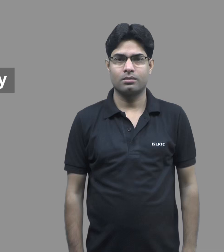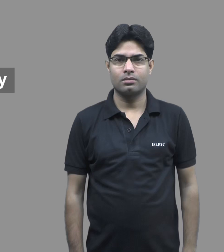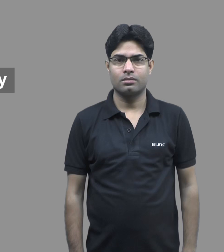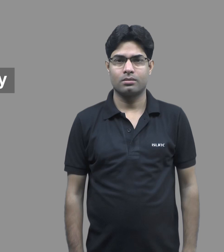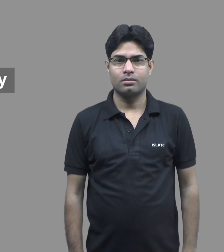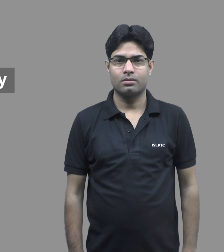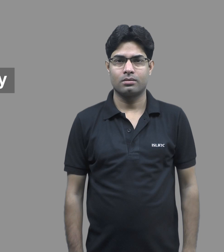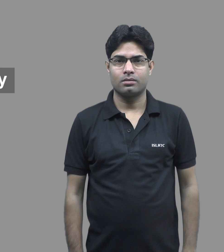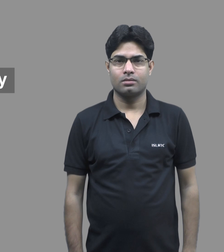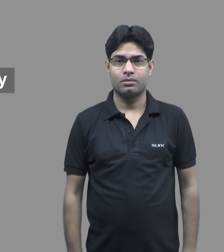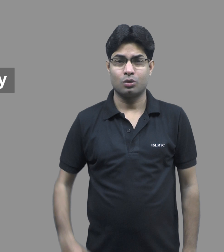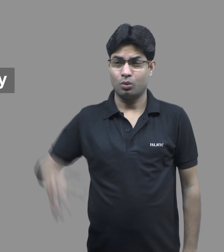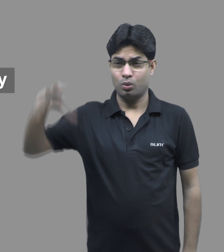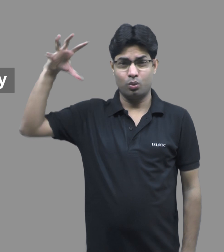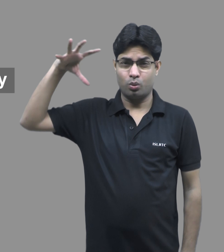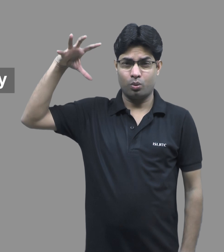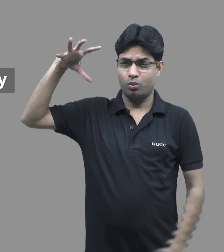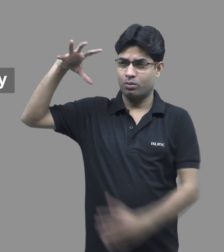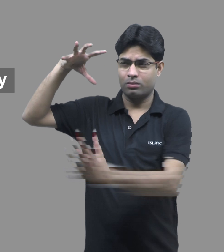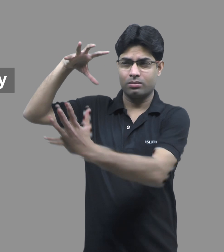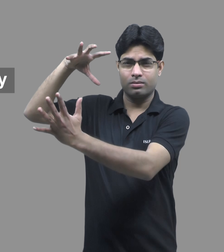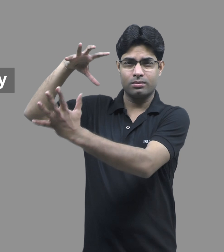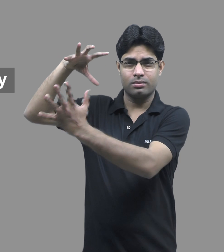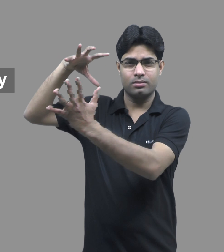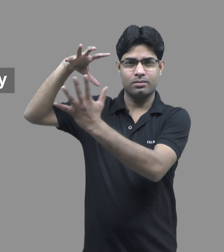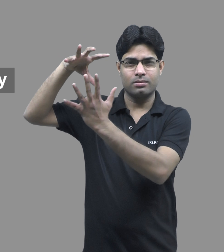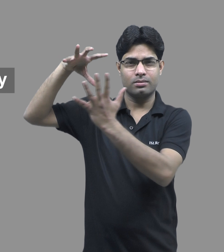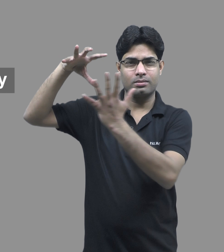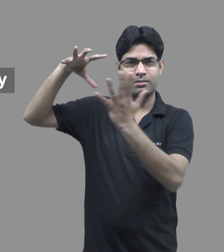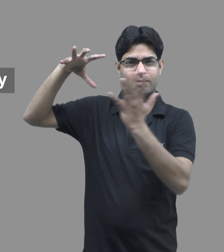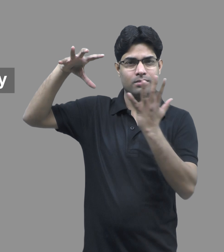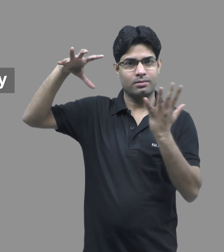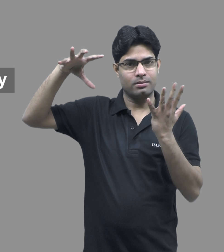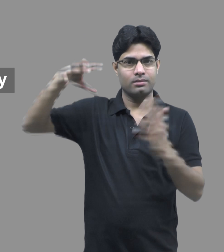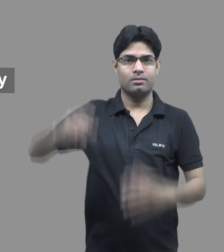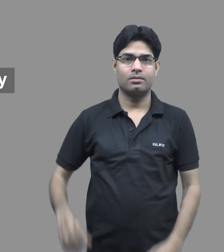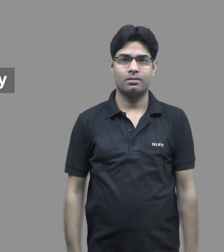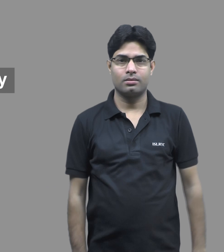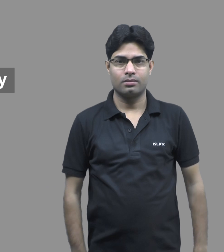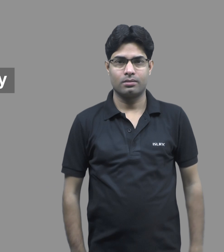Cloudy